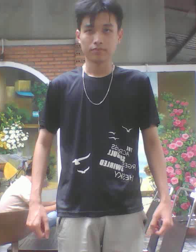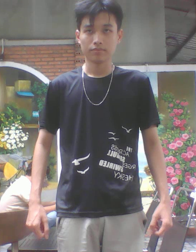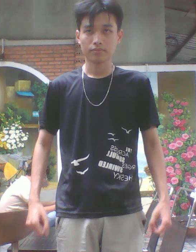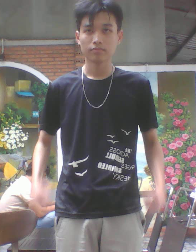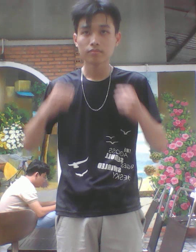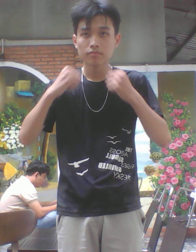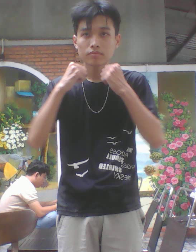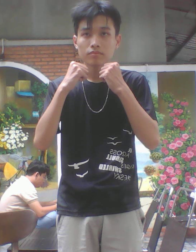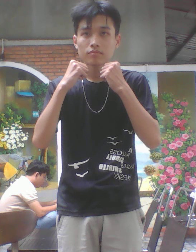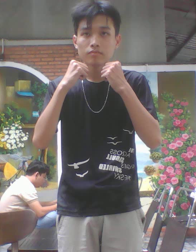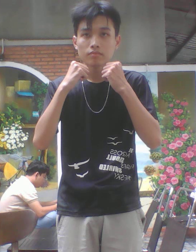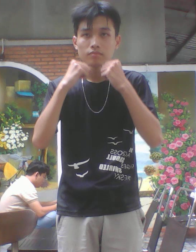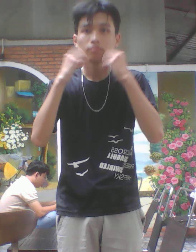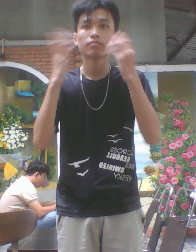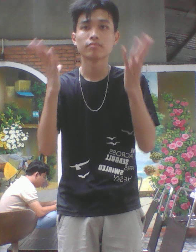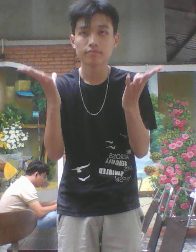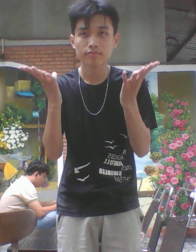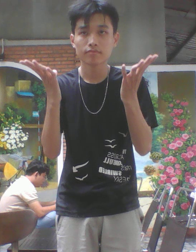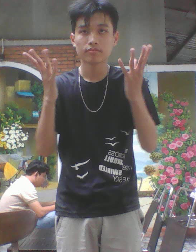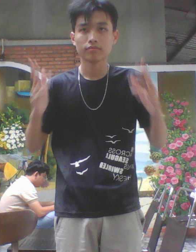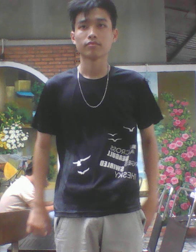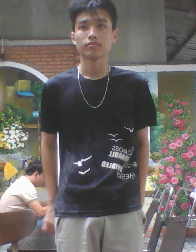cam on